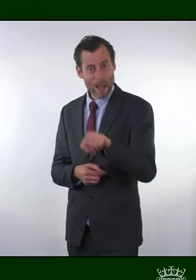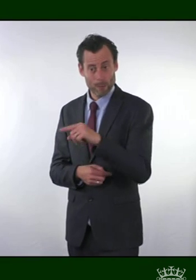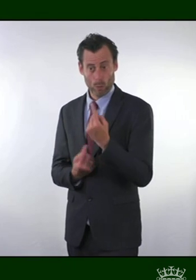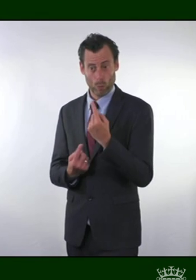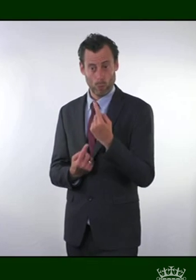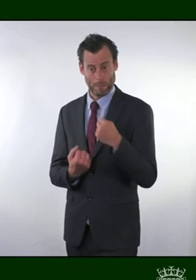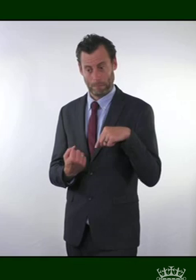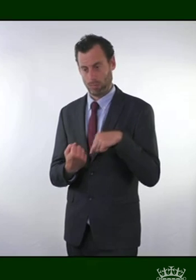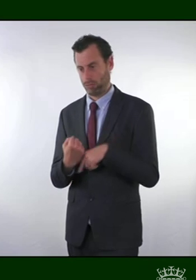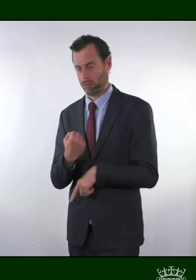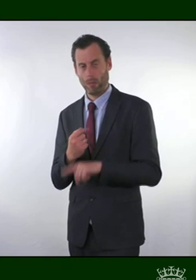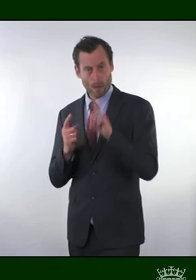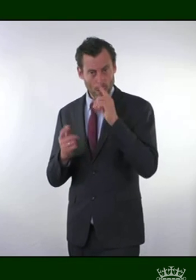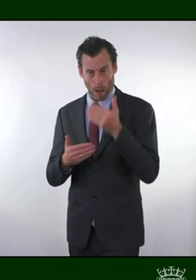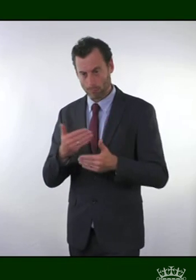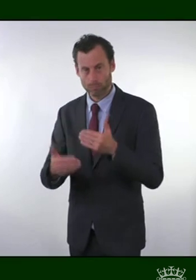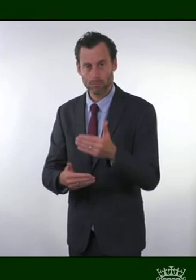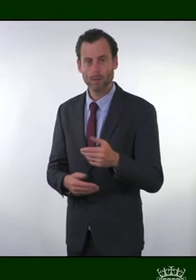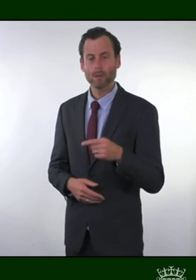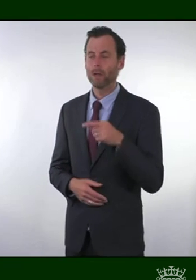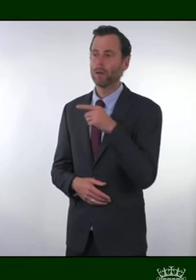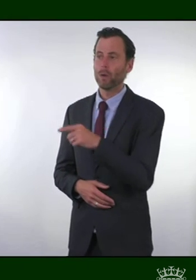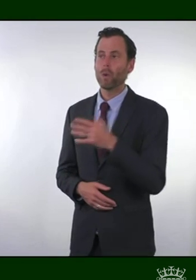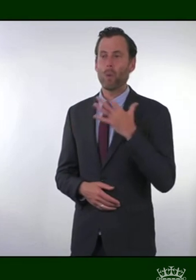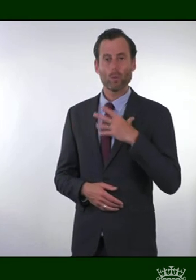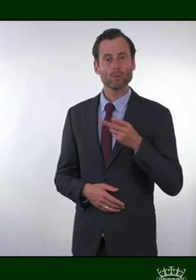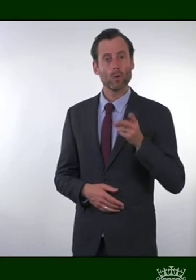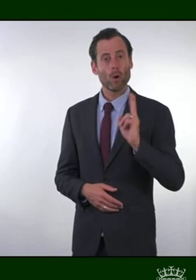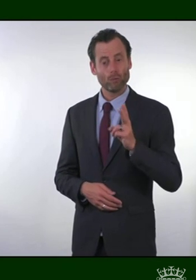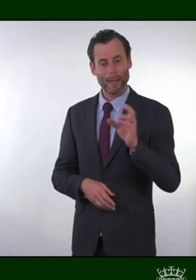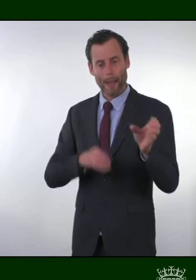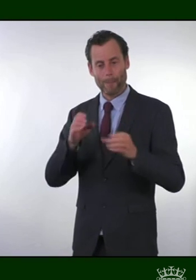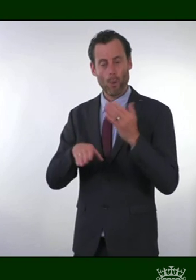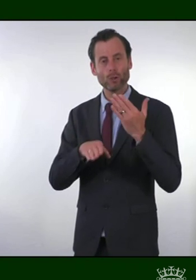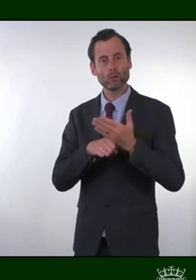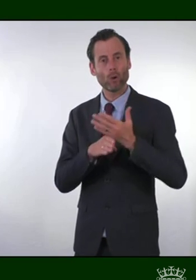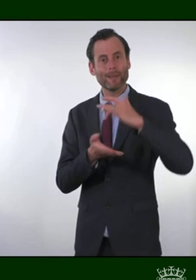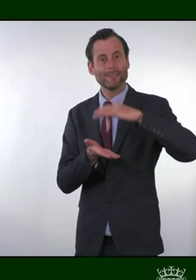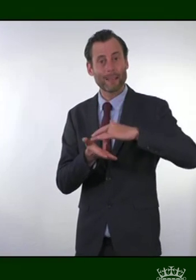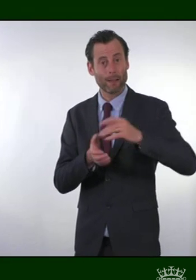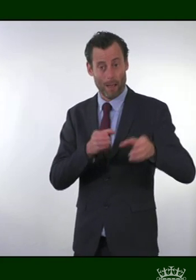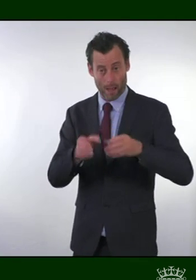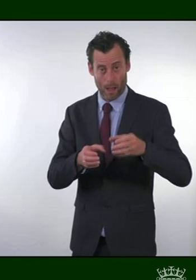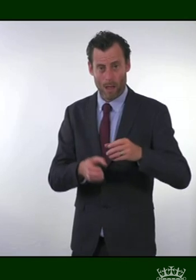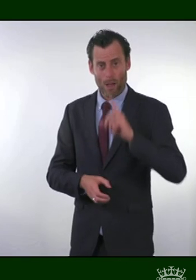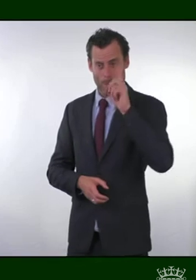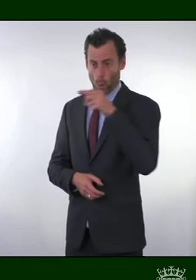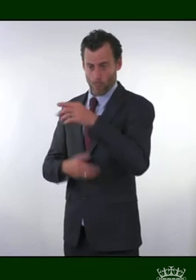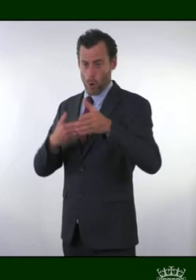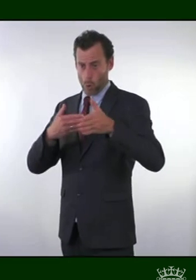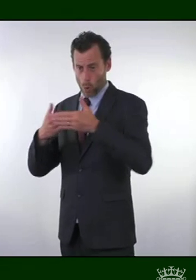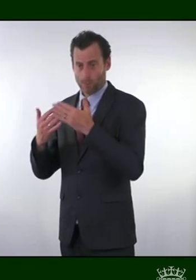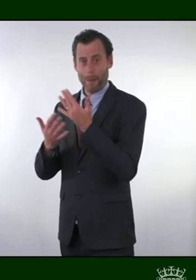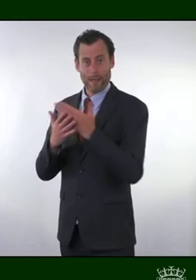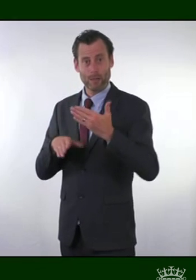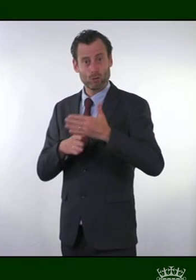While I am glad to hear that the Chancellor wants to re-employ jobcentre staff, will he reopen the many jobcentres he closed in Glasgow?